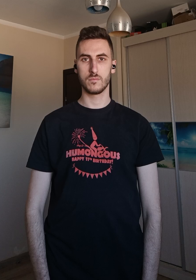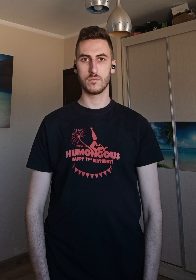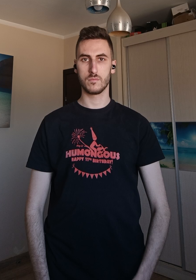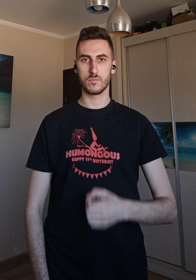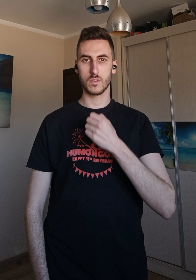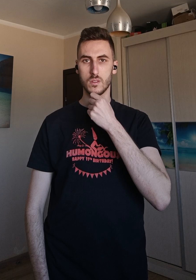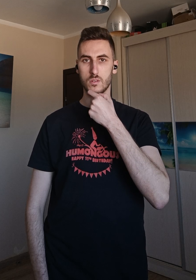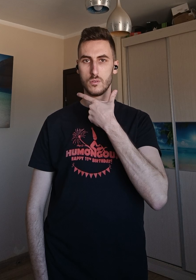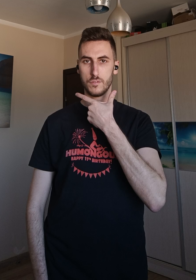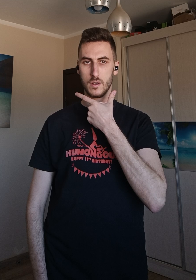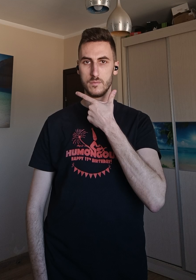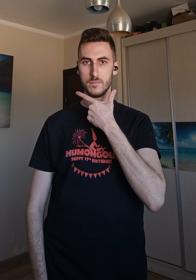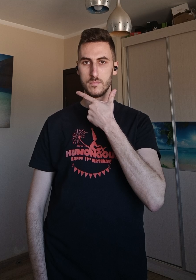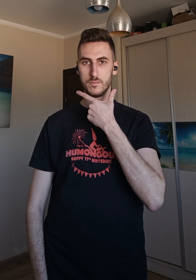תרופה